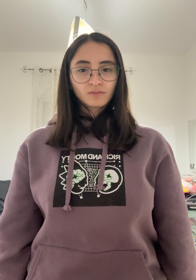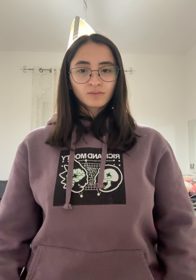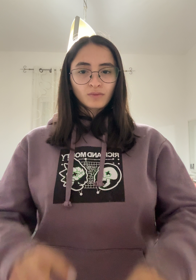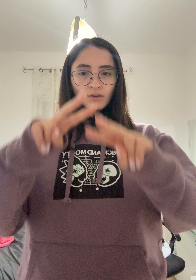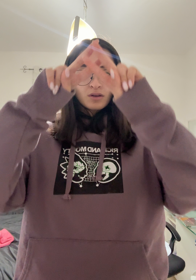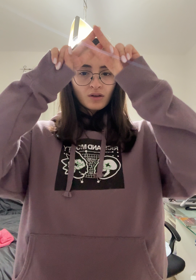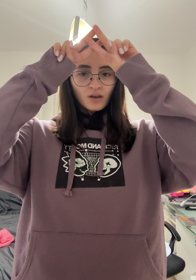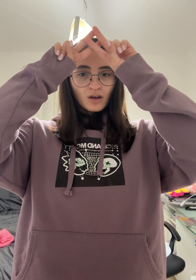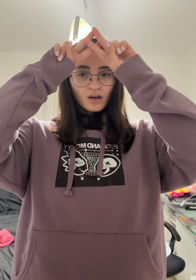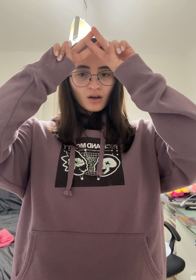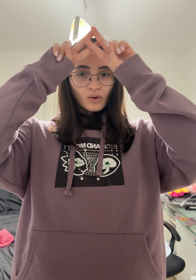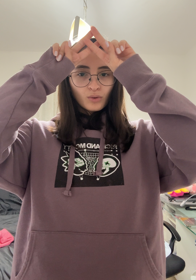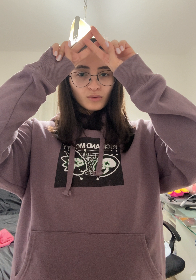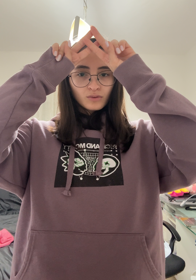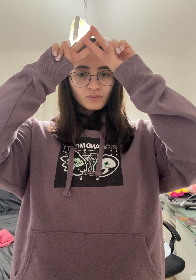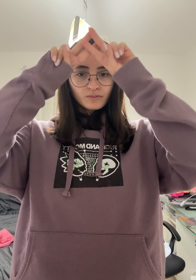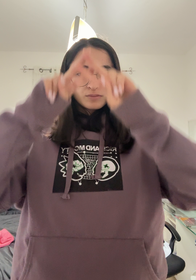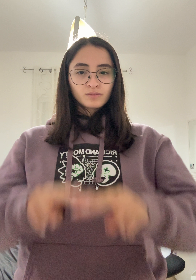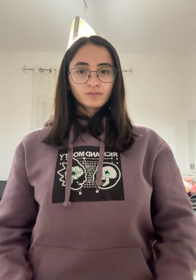אחות מקצוע